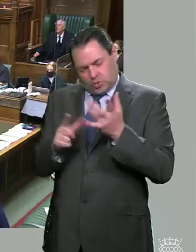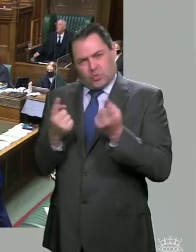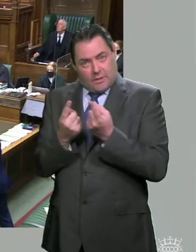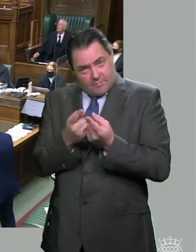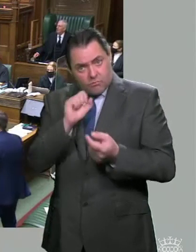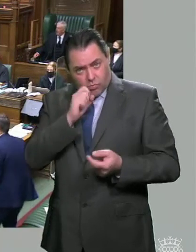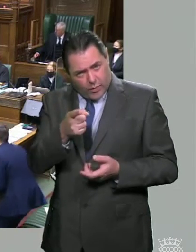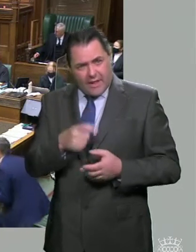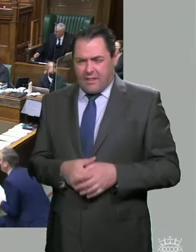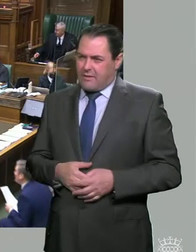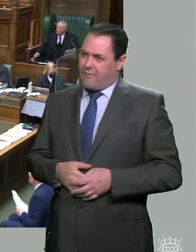Will he do so?